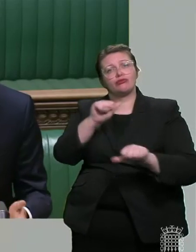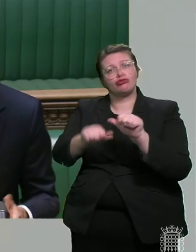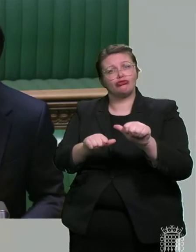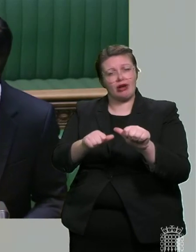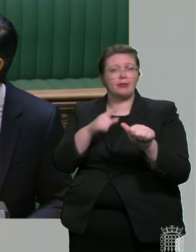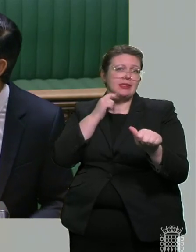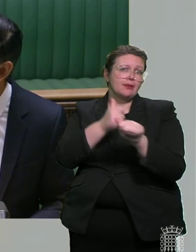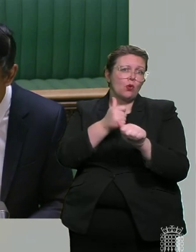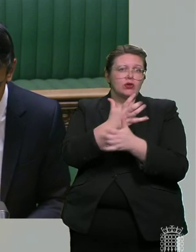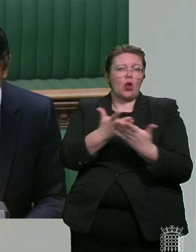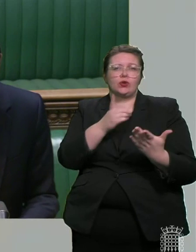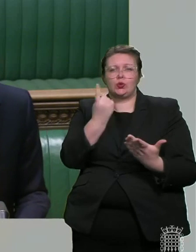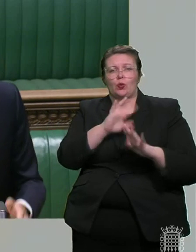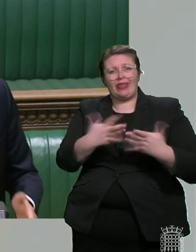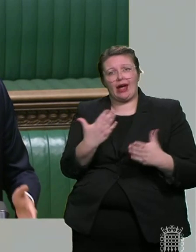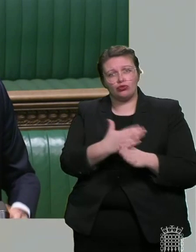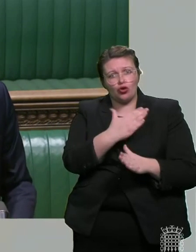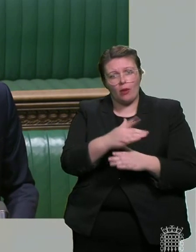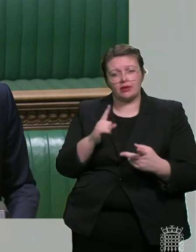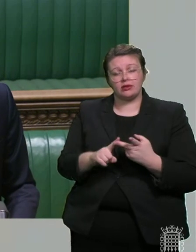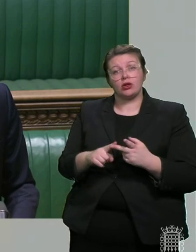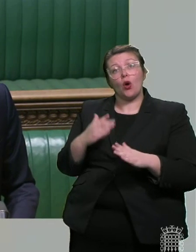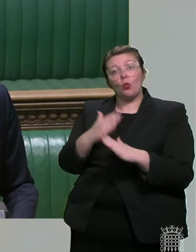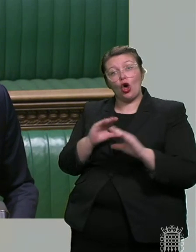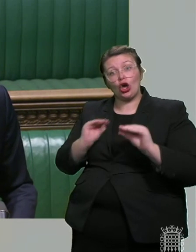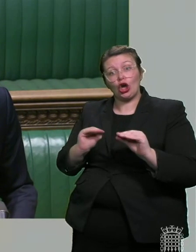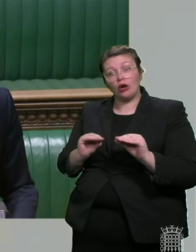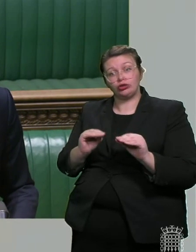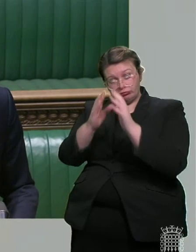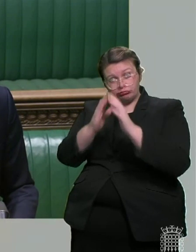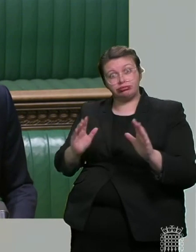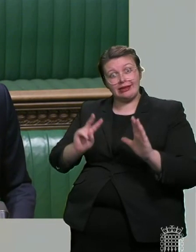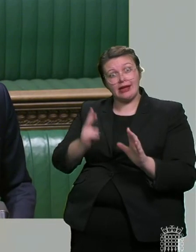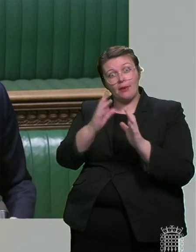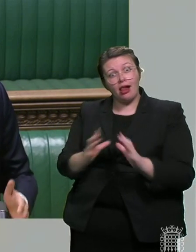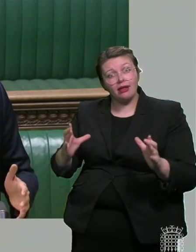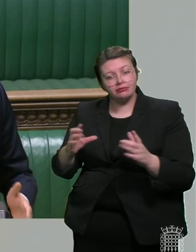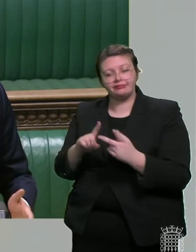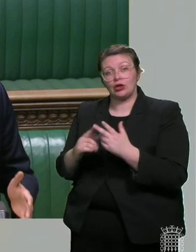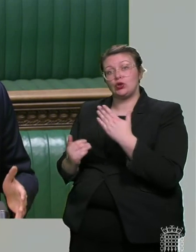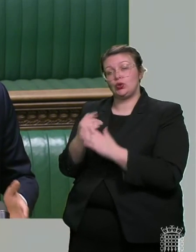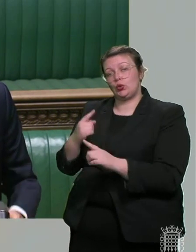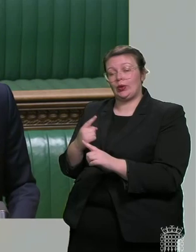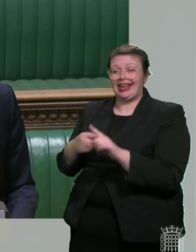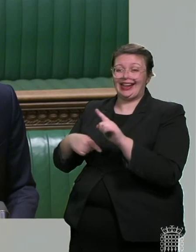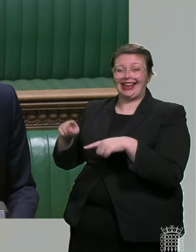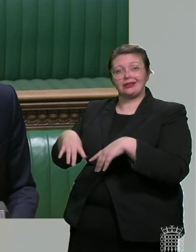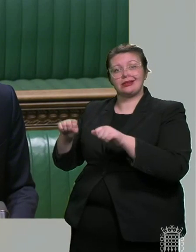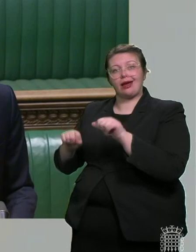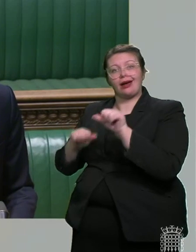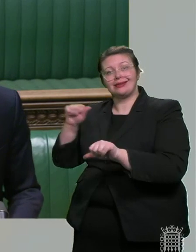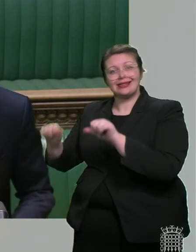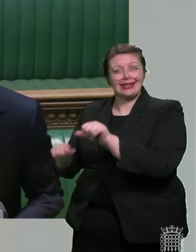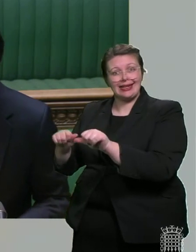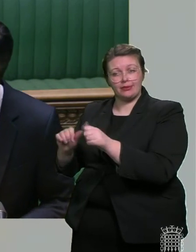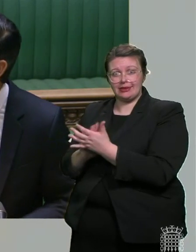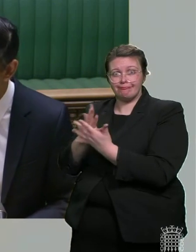The number of work coaches —doubled. The kickstart scheme—funding high-quality jobs for over a quarter of a million young people.